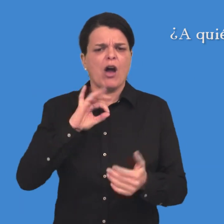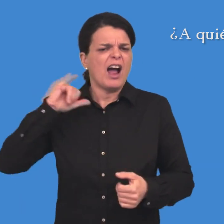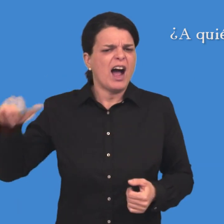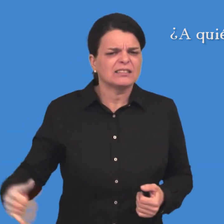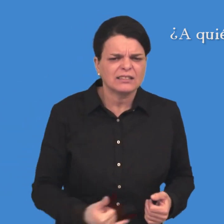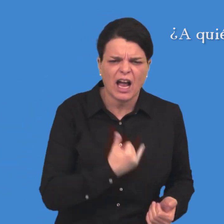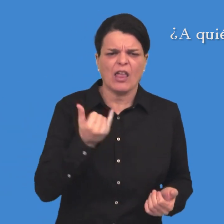cansado